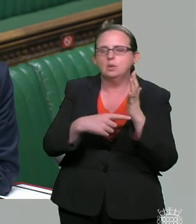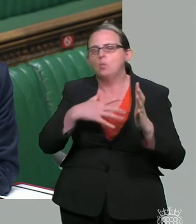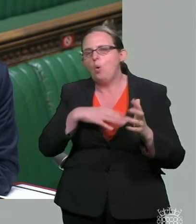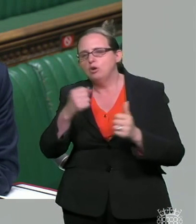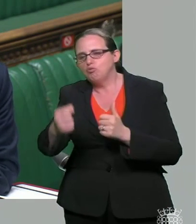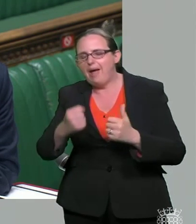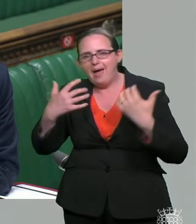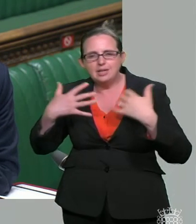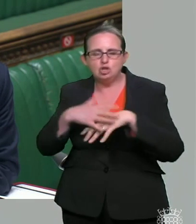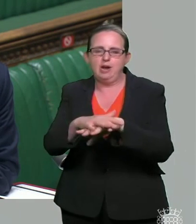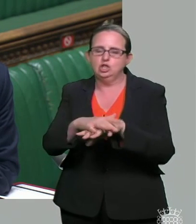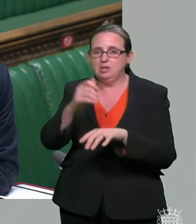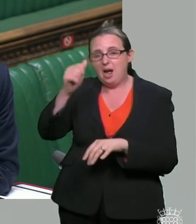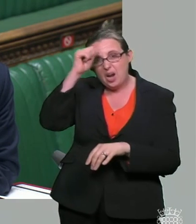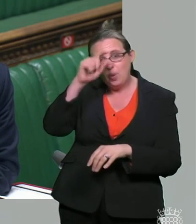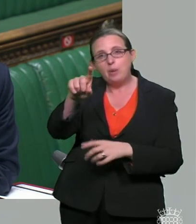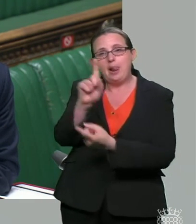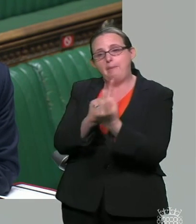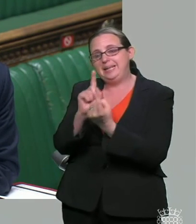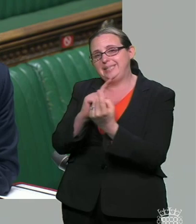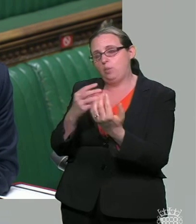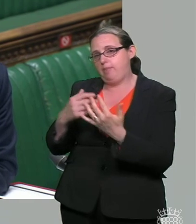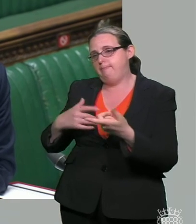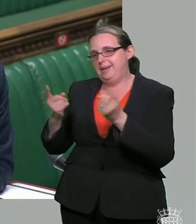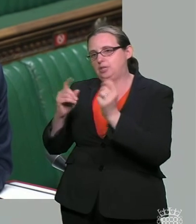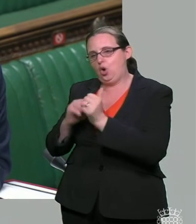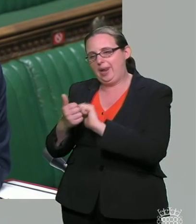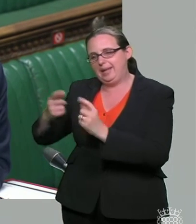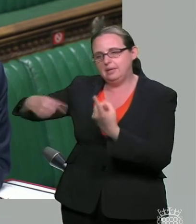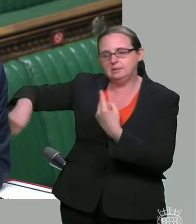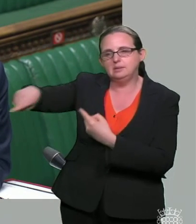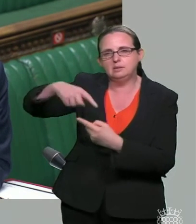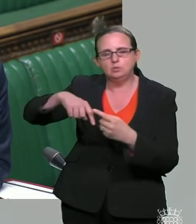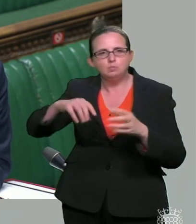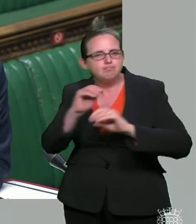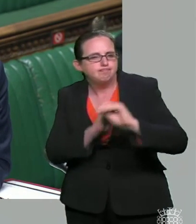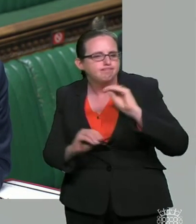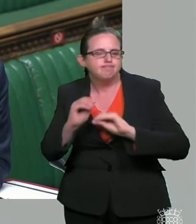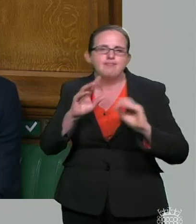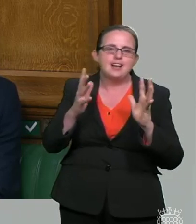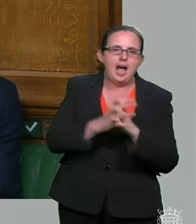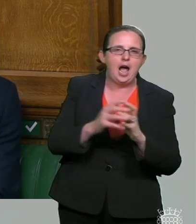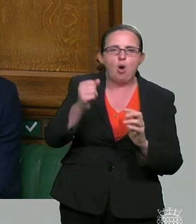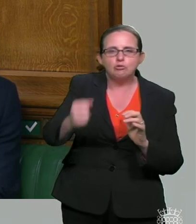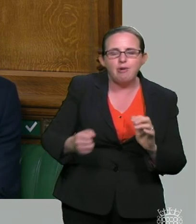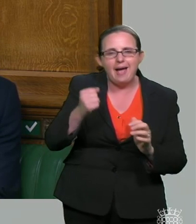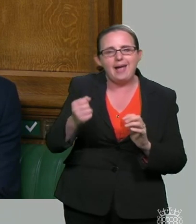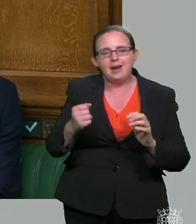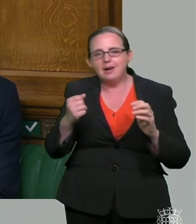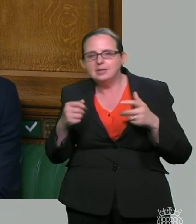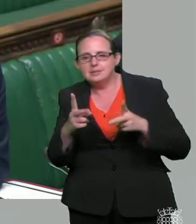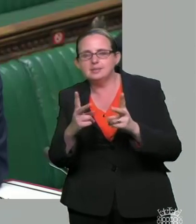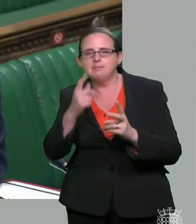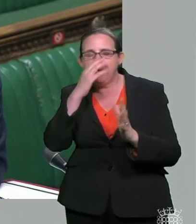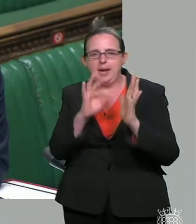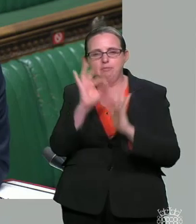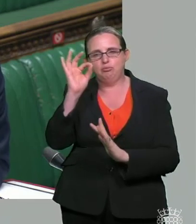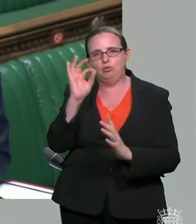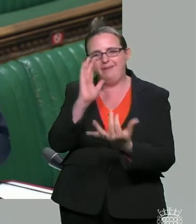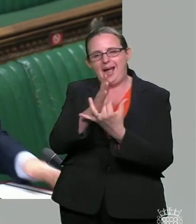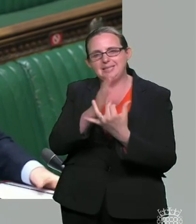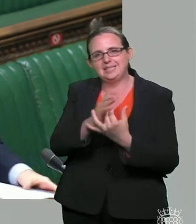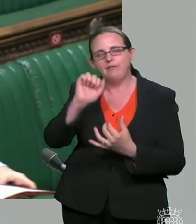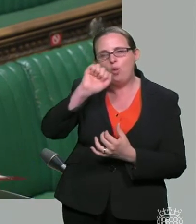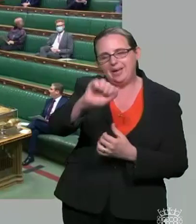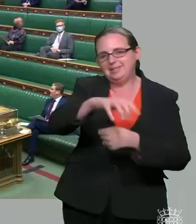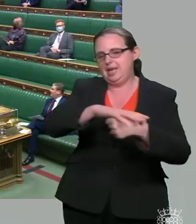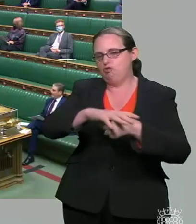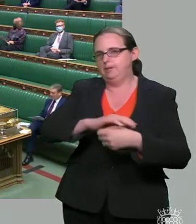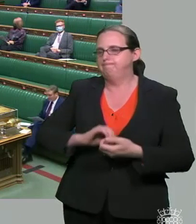I know that he is about to have a meeting with ministerial colleagues to determine how the integrated rail plan can work with HS2 best to achieve his objectives.